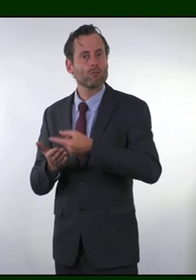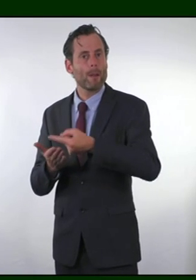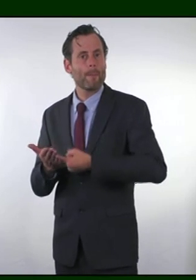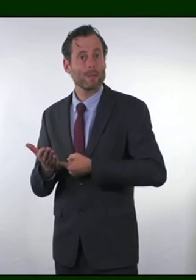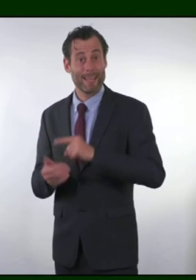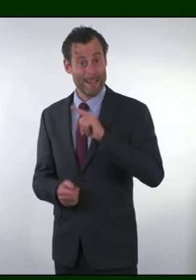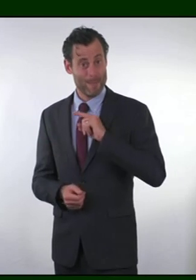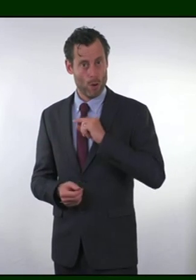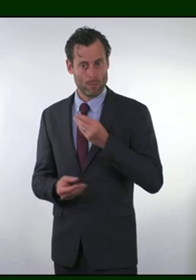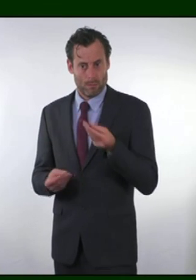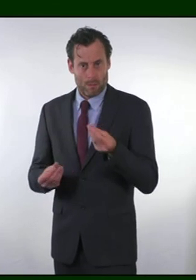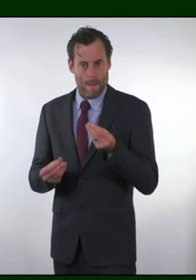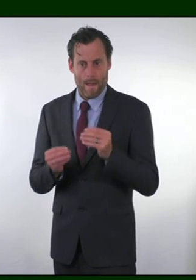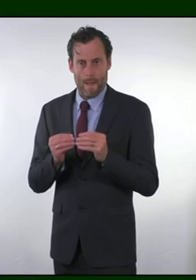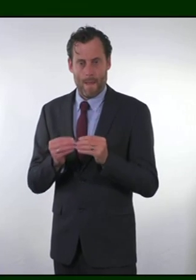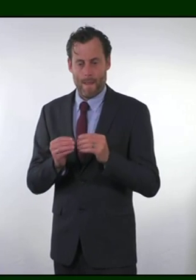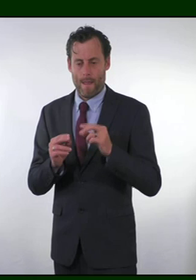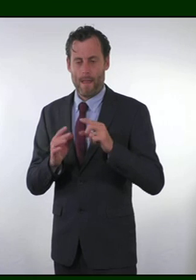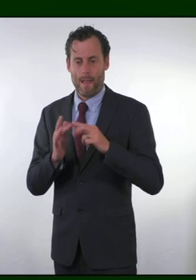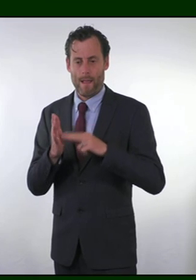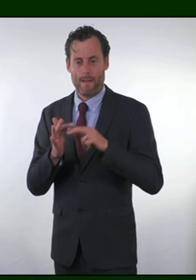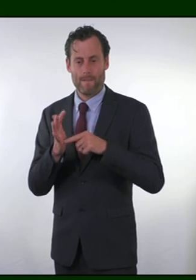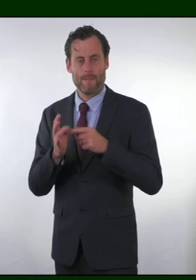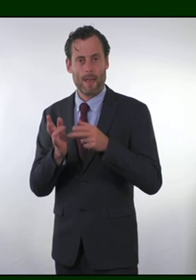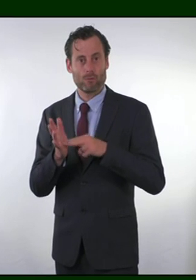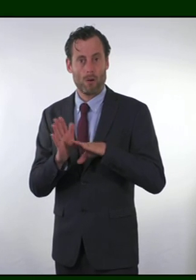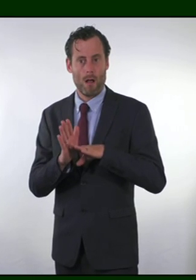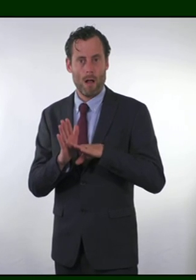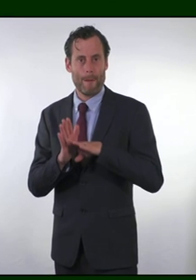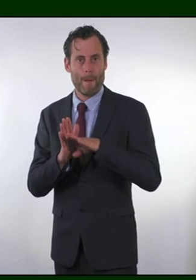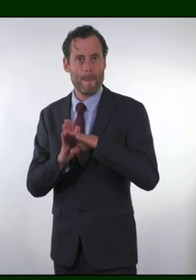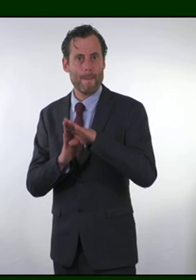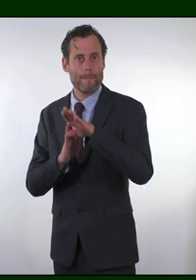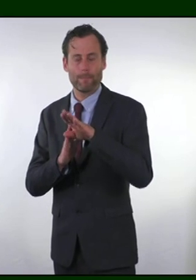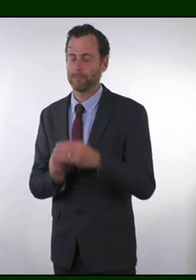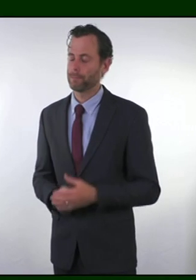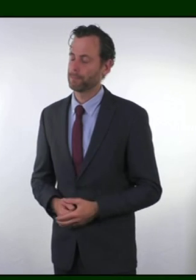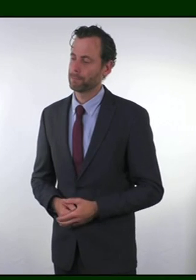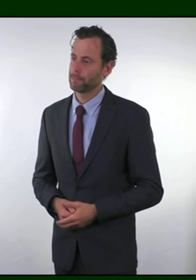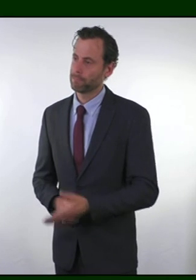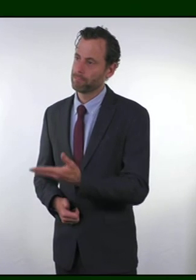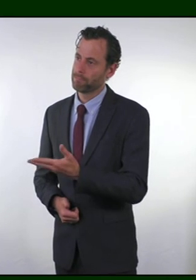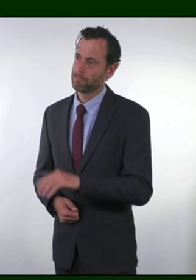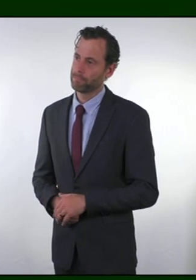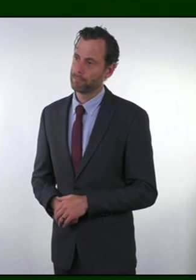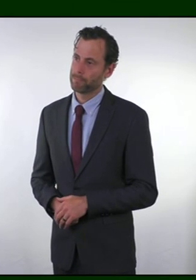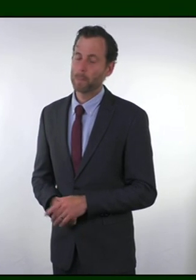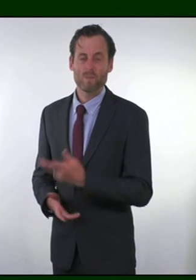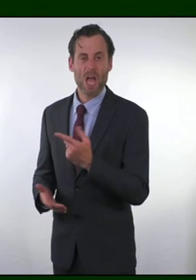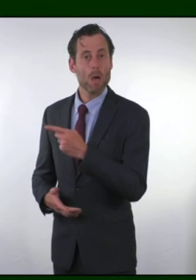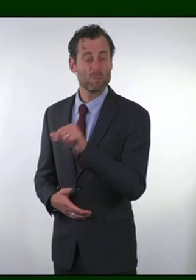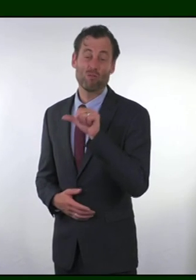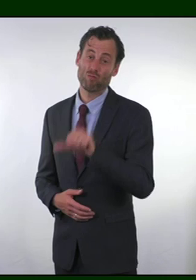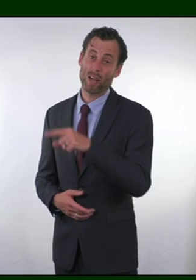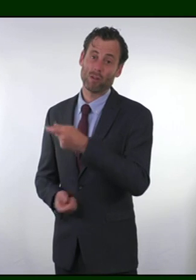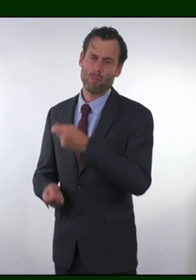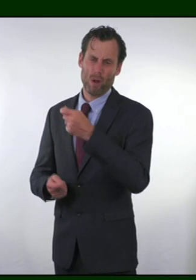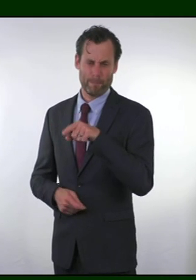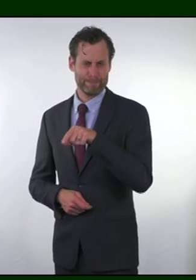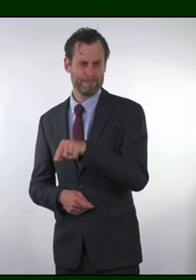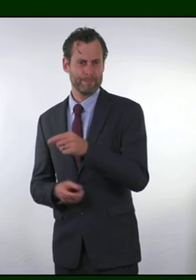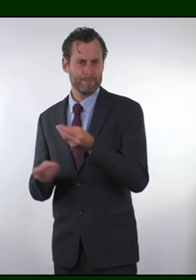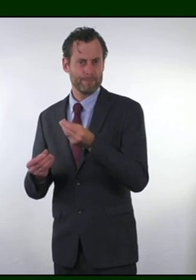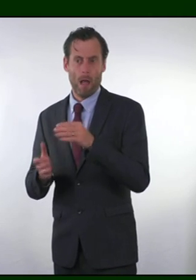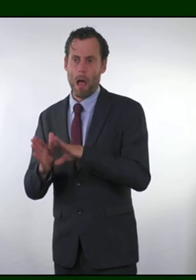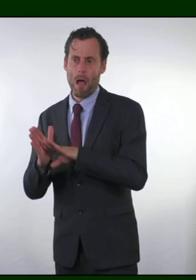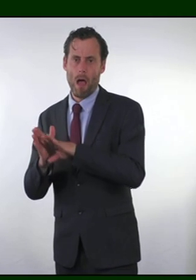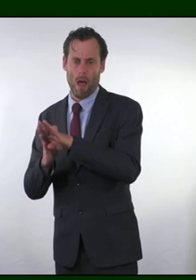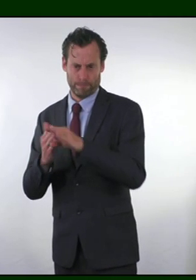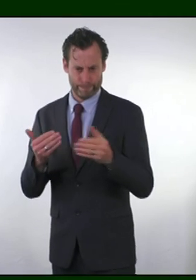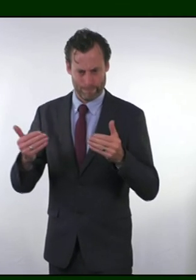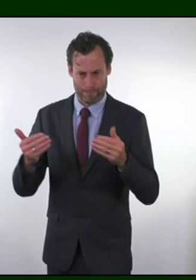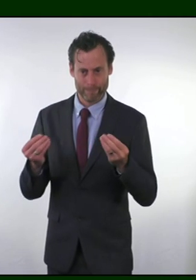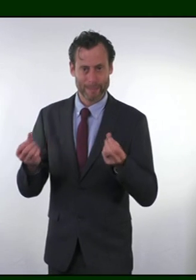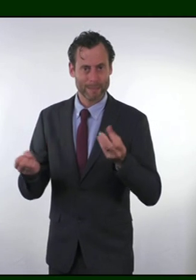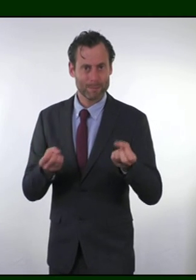As ever, my honourable Friend is right to remind us about the importance of monetary economics, and he is also right to focus on the long-term sustainability of our public finances.